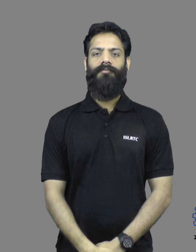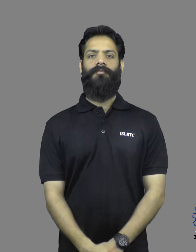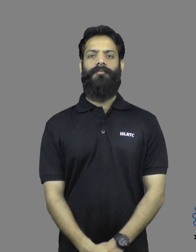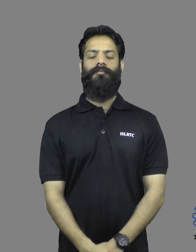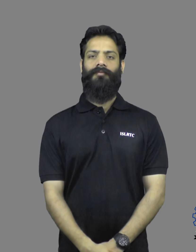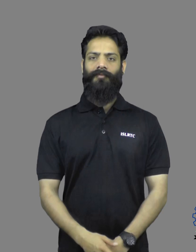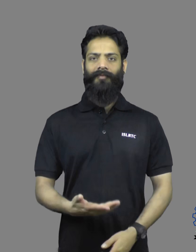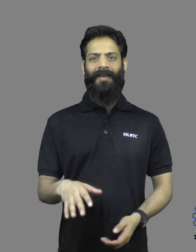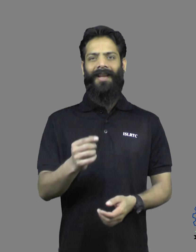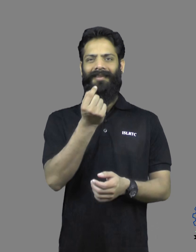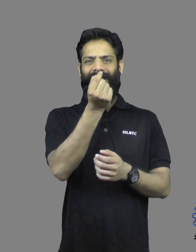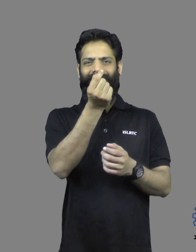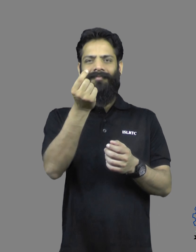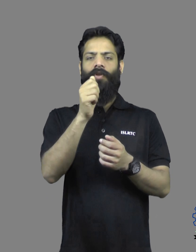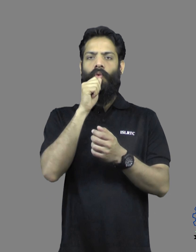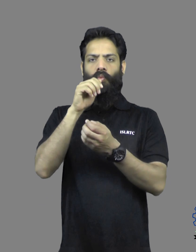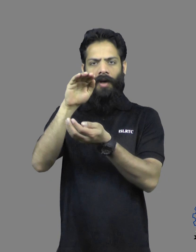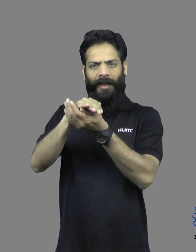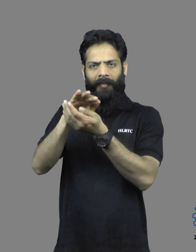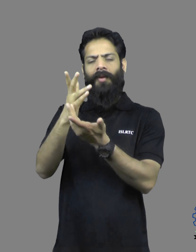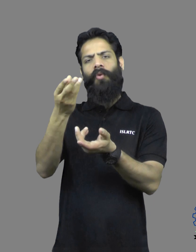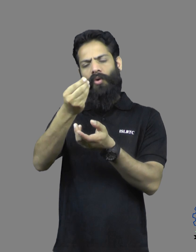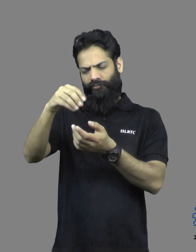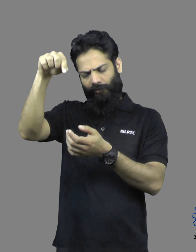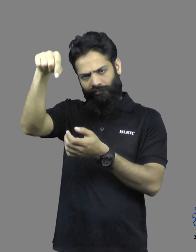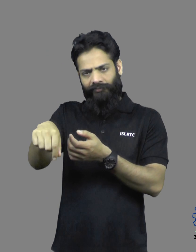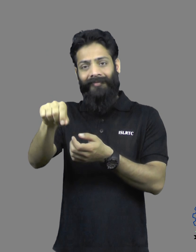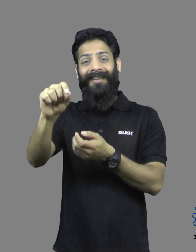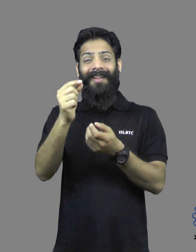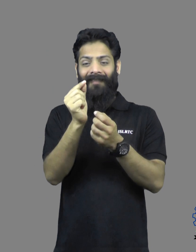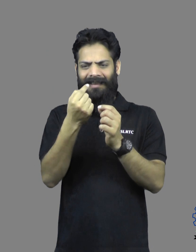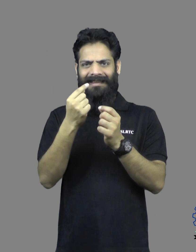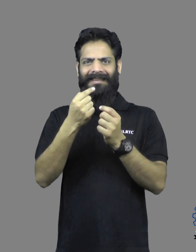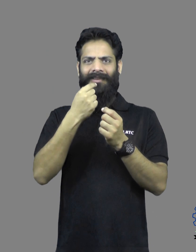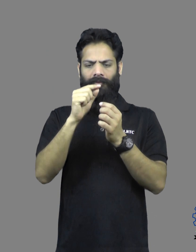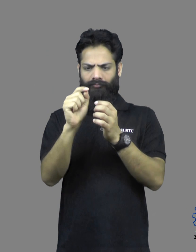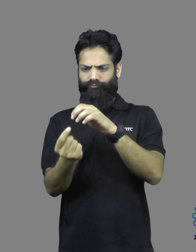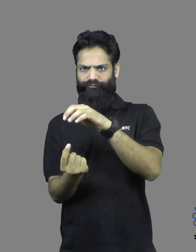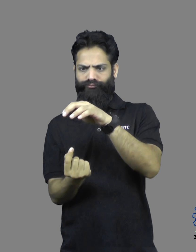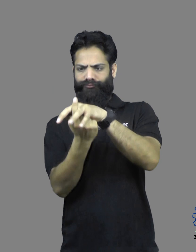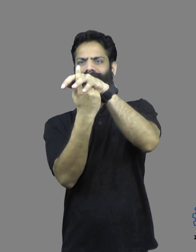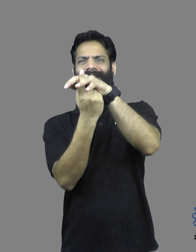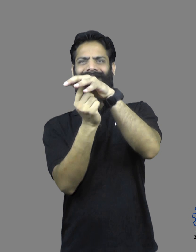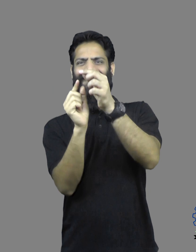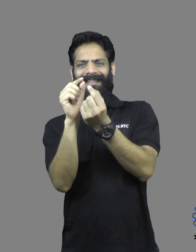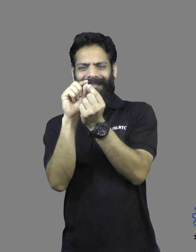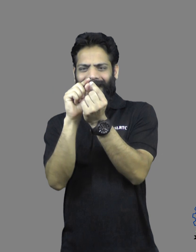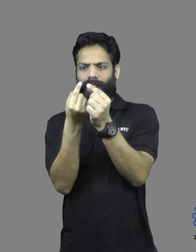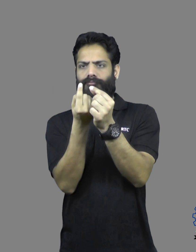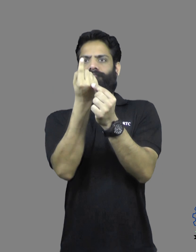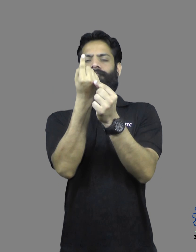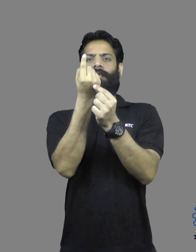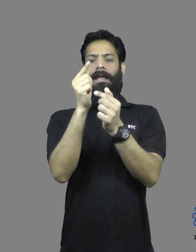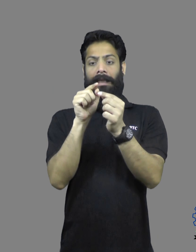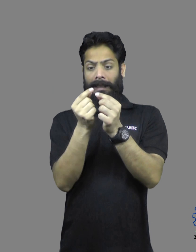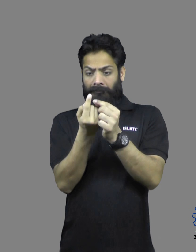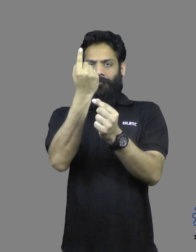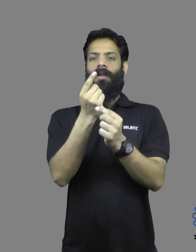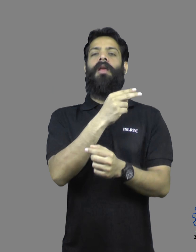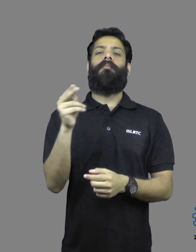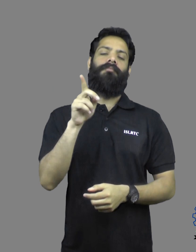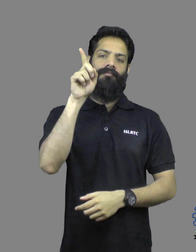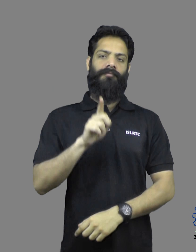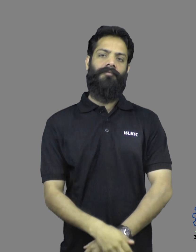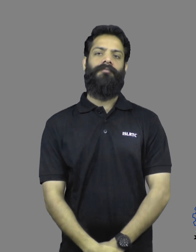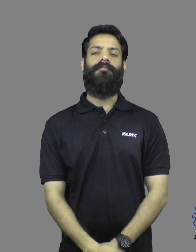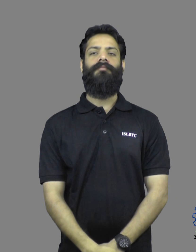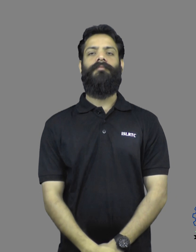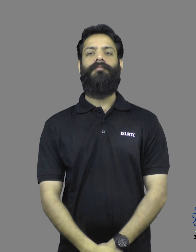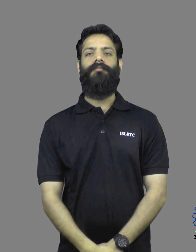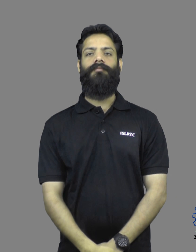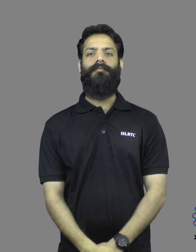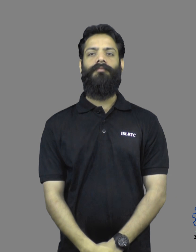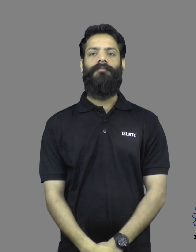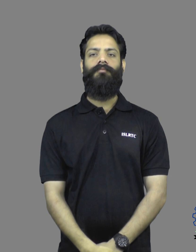Germination